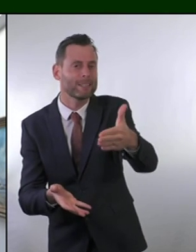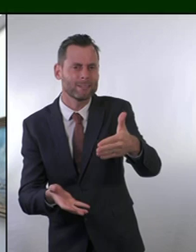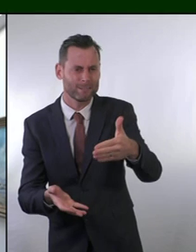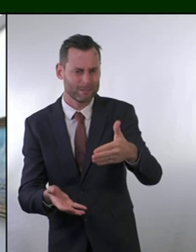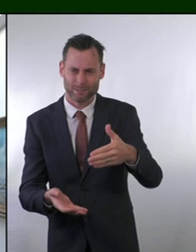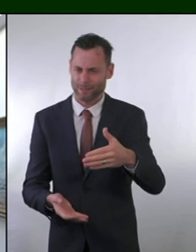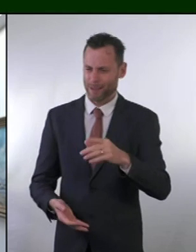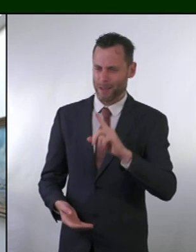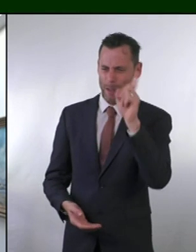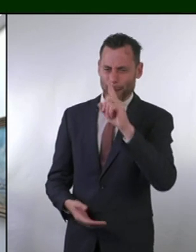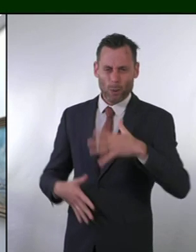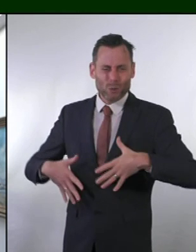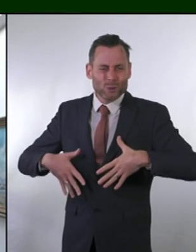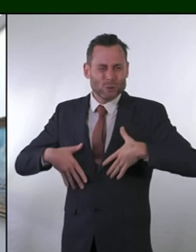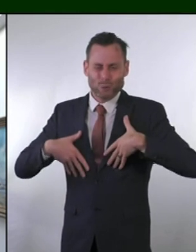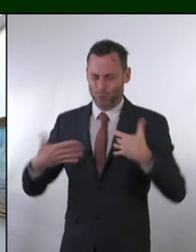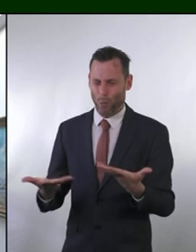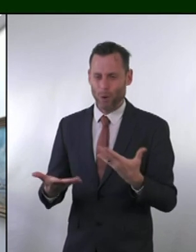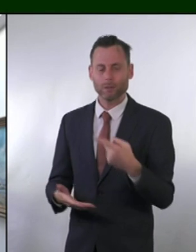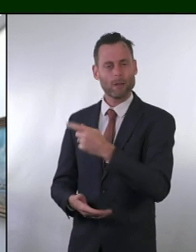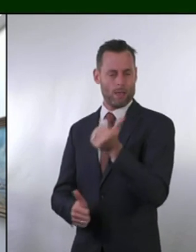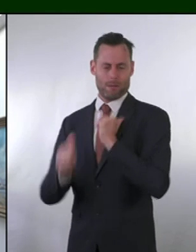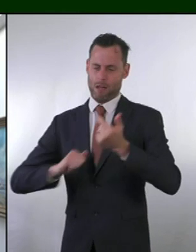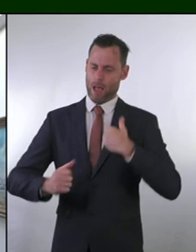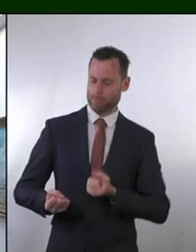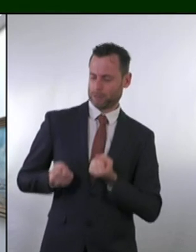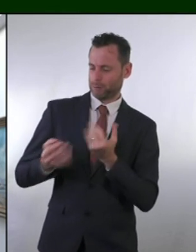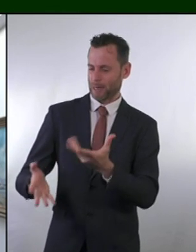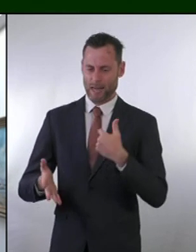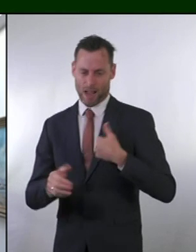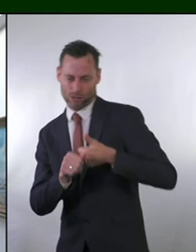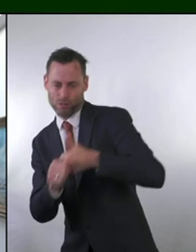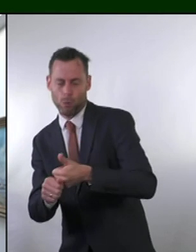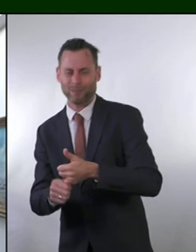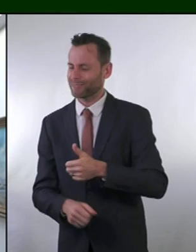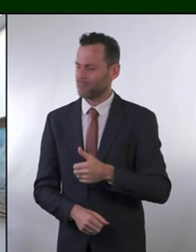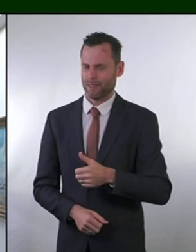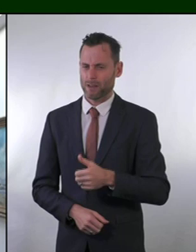People do not want to hear the boasting and the excuses that we get; they want action.